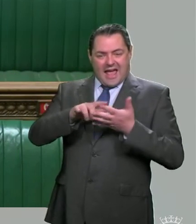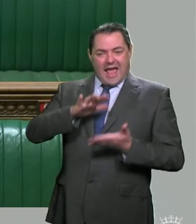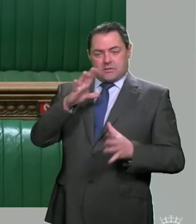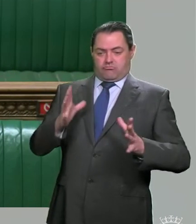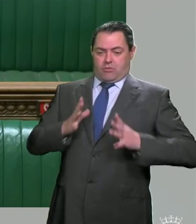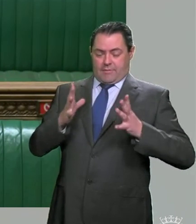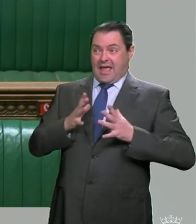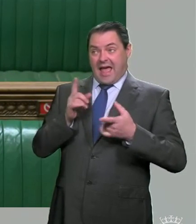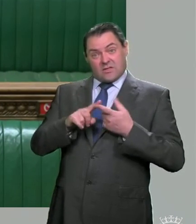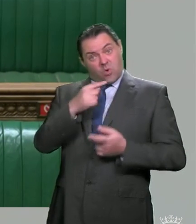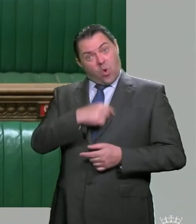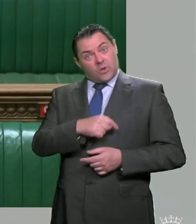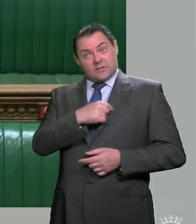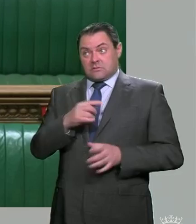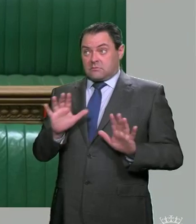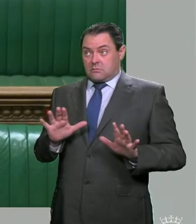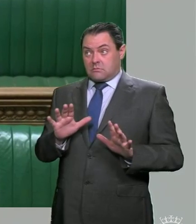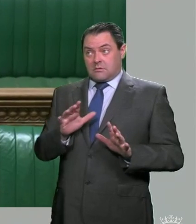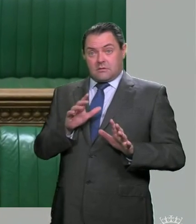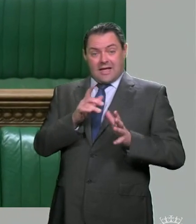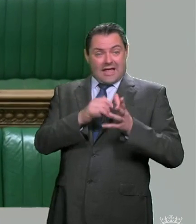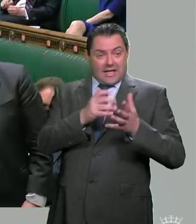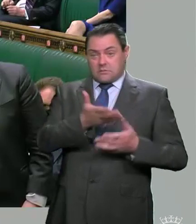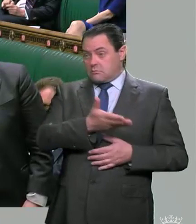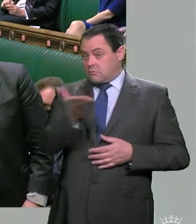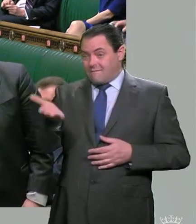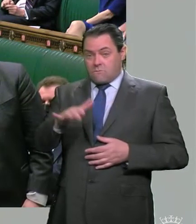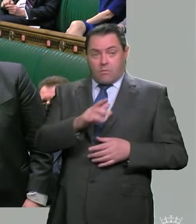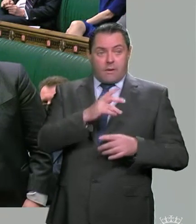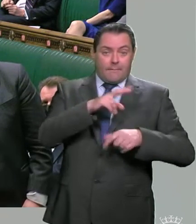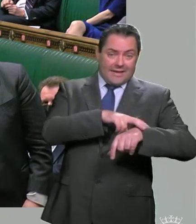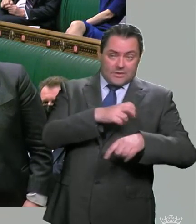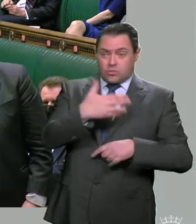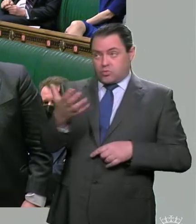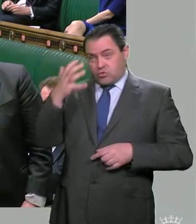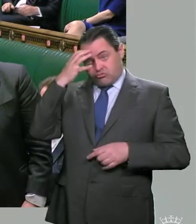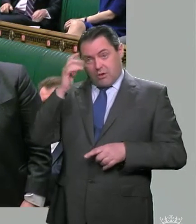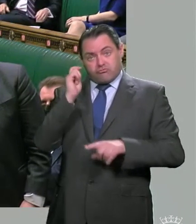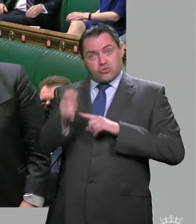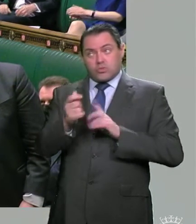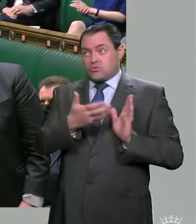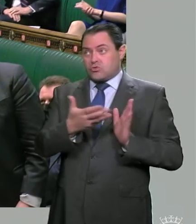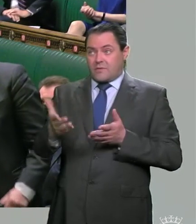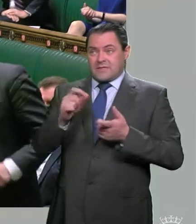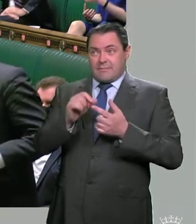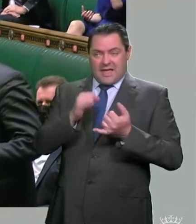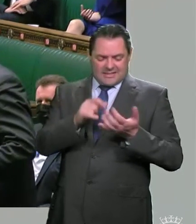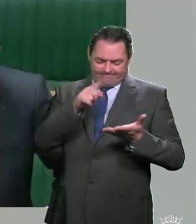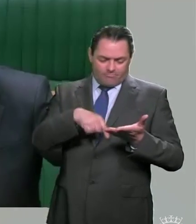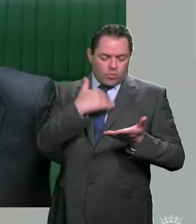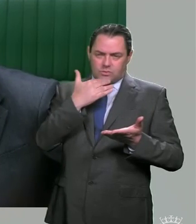Too often, let us be frank, cases go from the police to the Crown Prosecution Service not in a fit state.